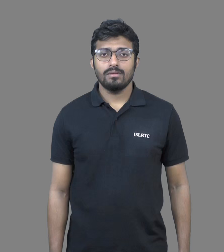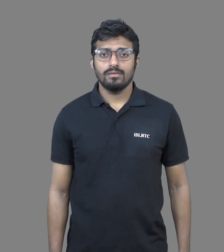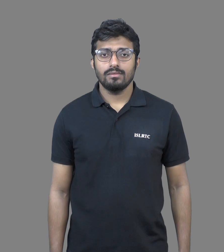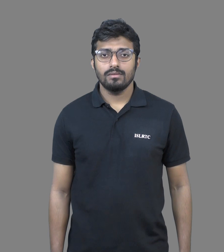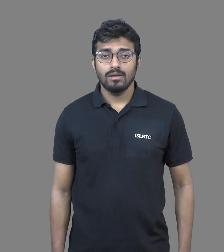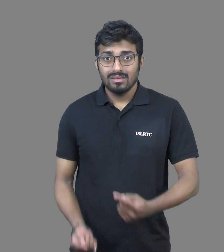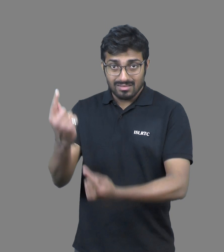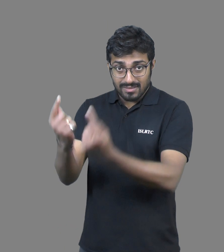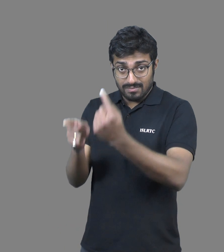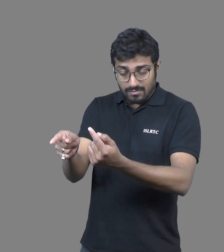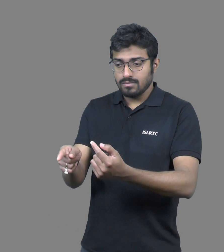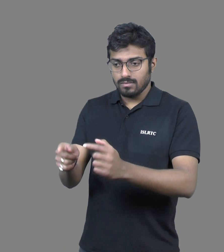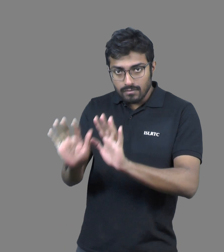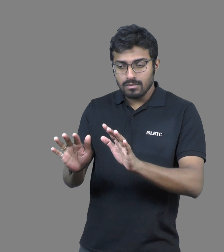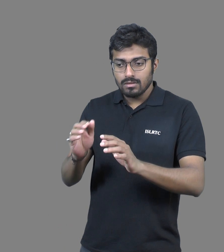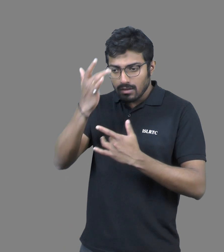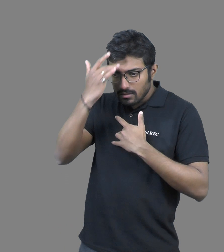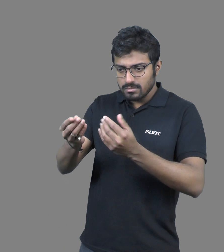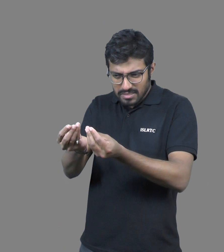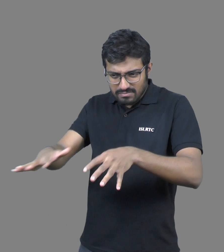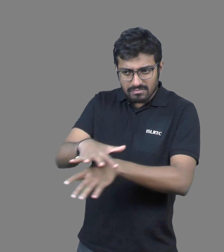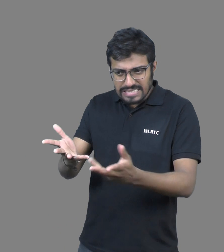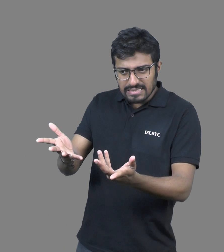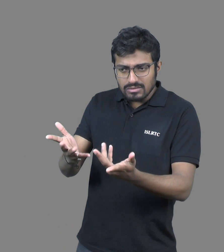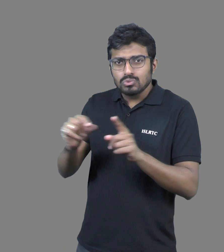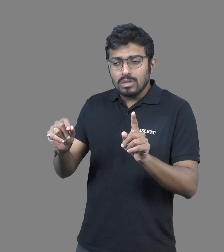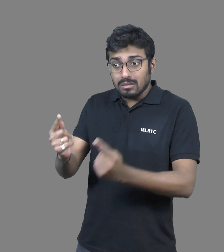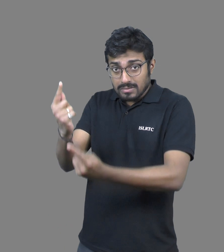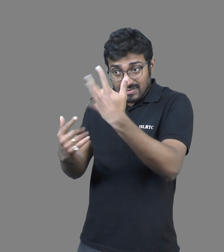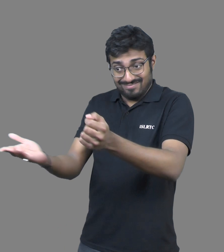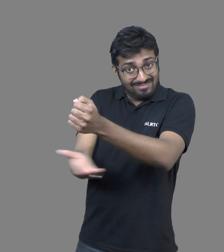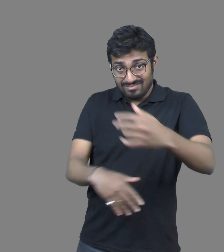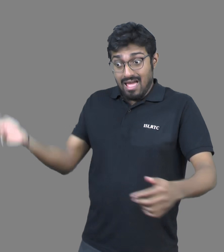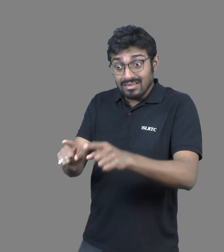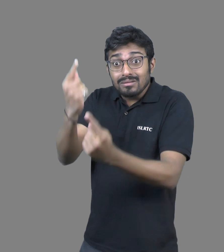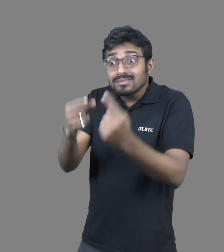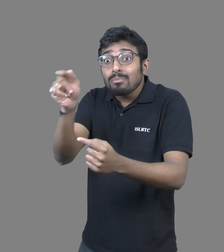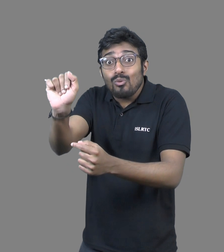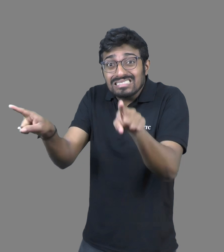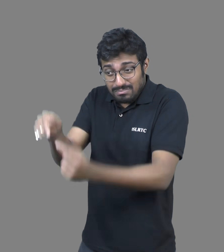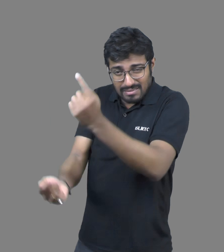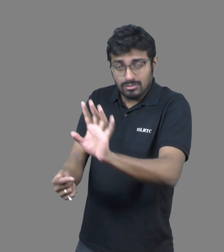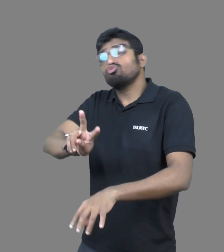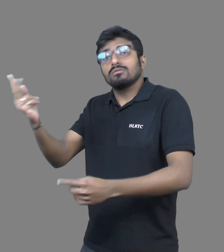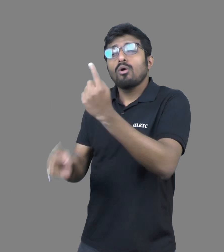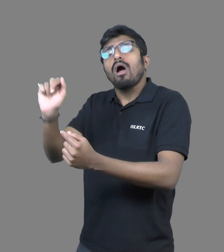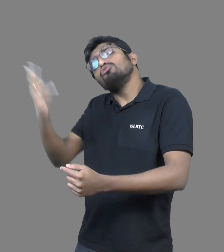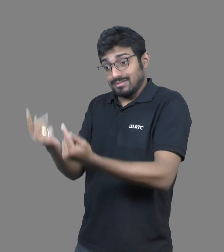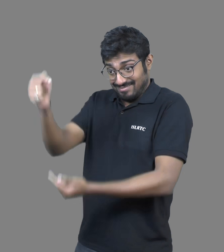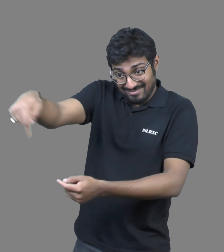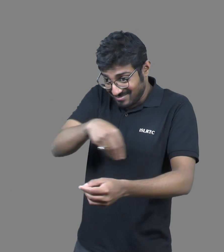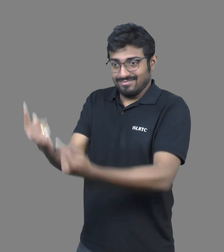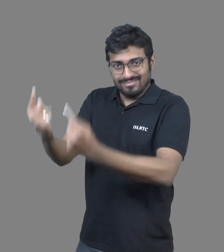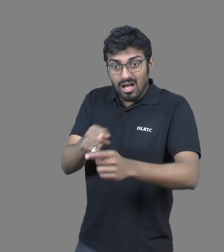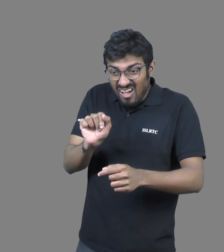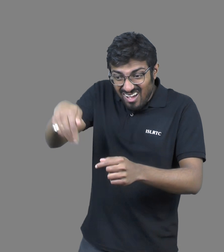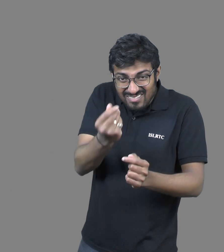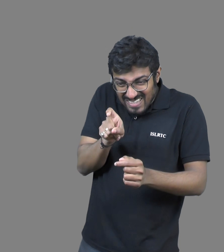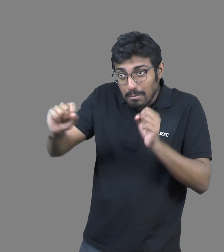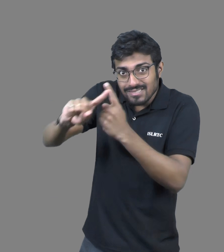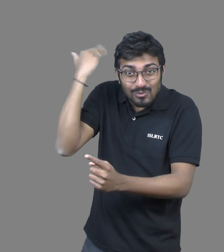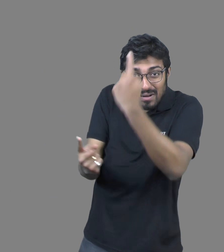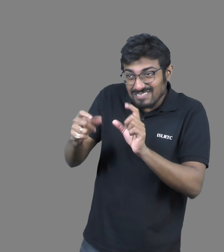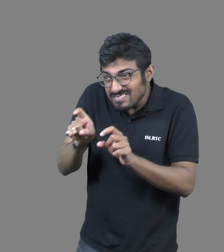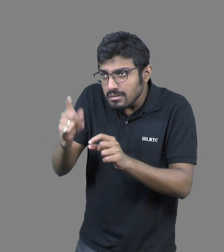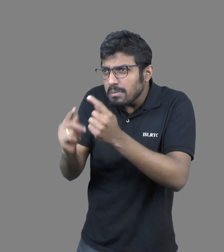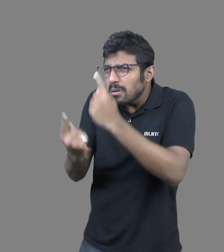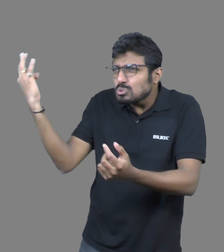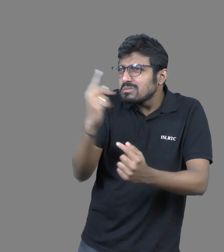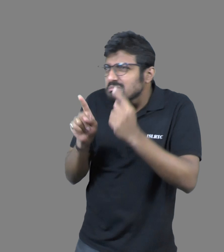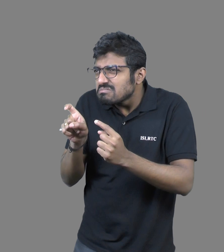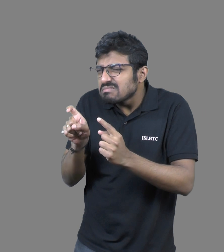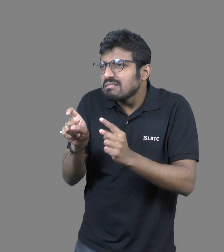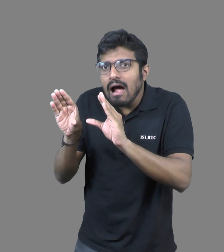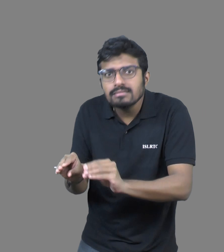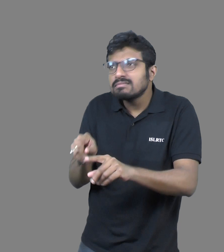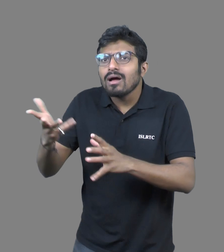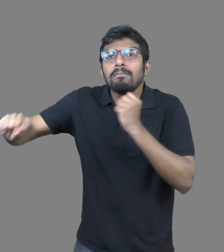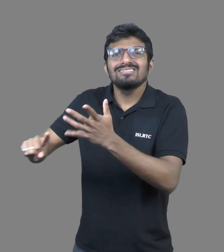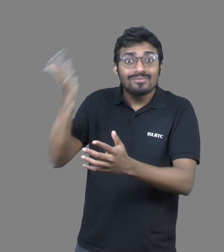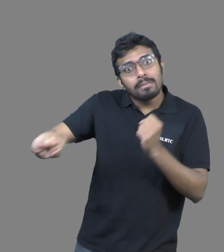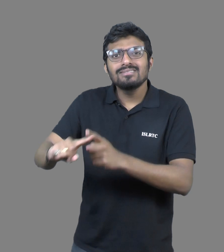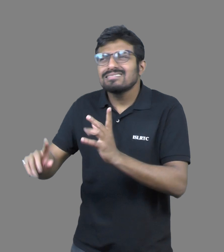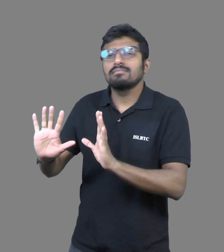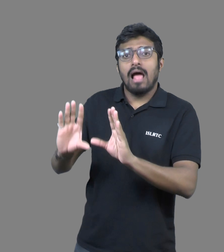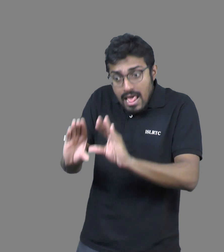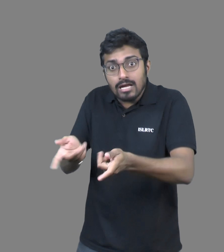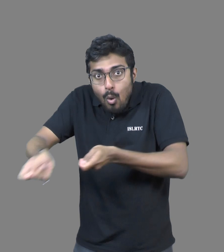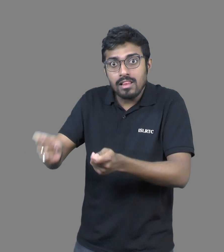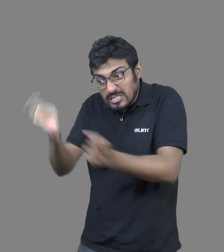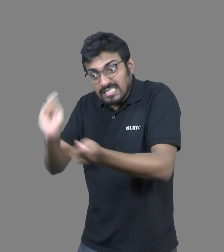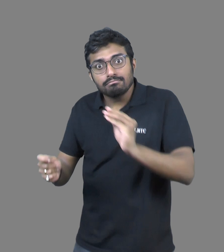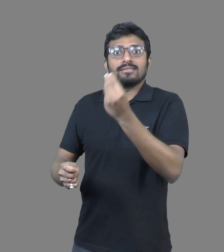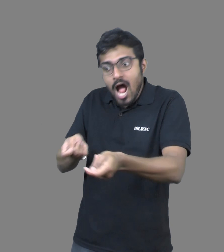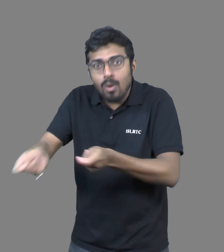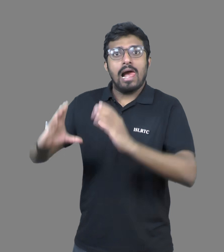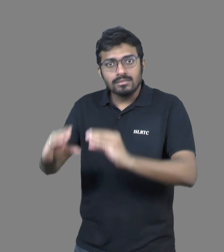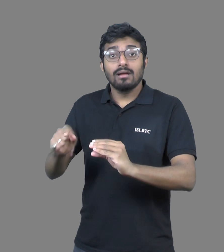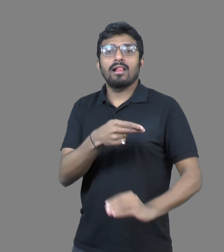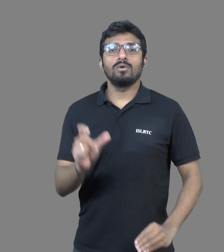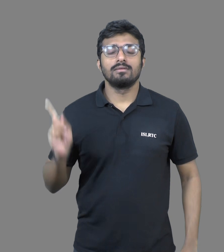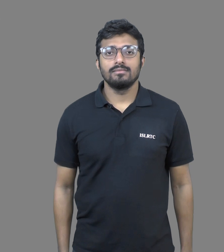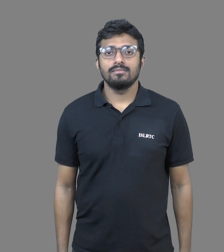Crop Rotation